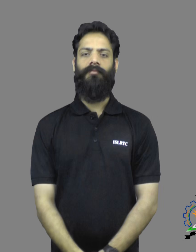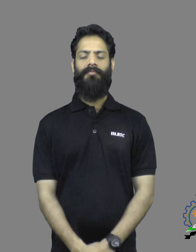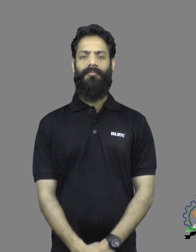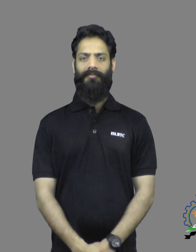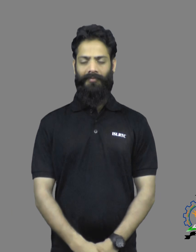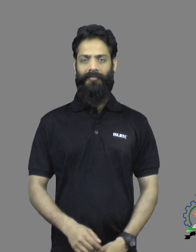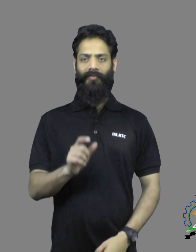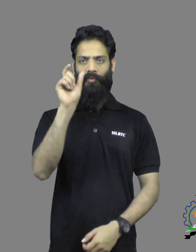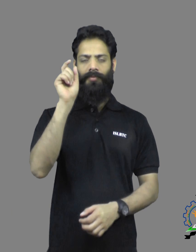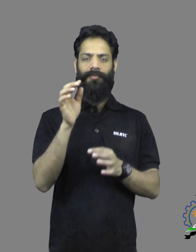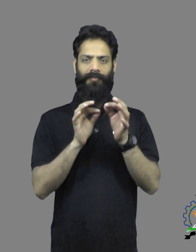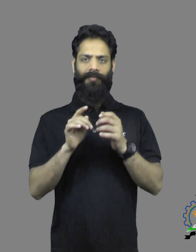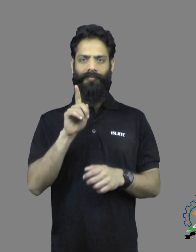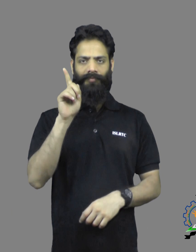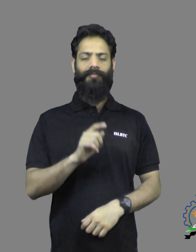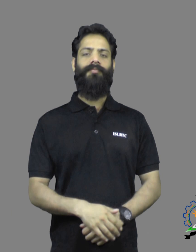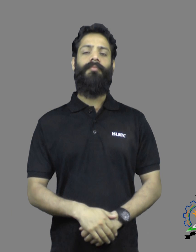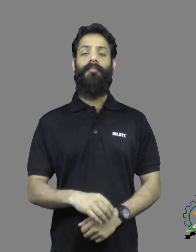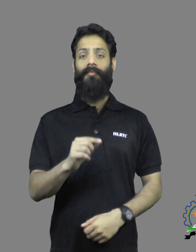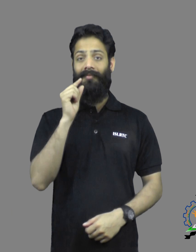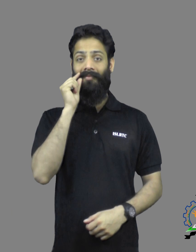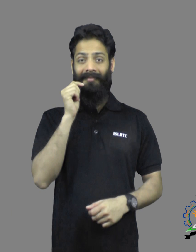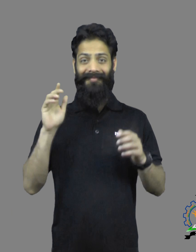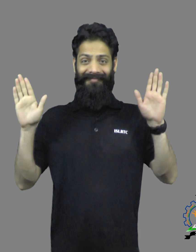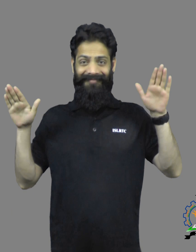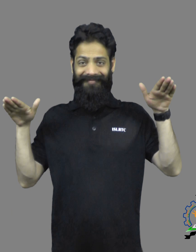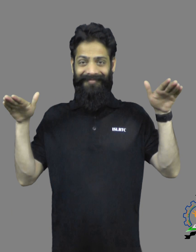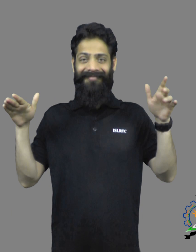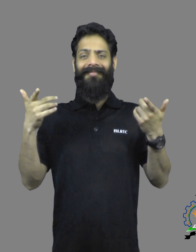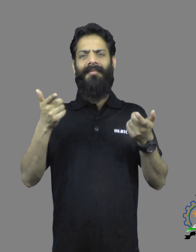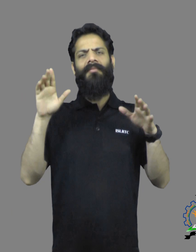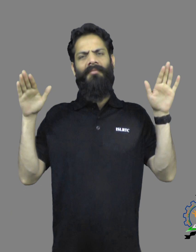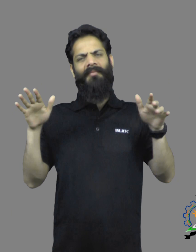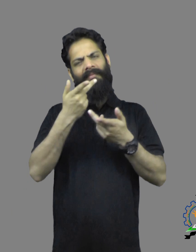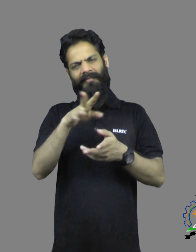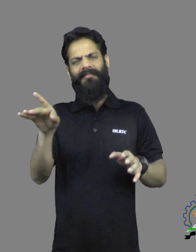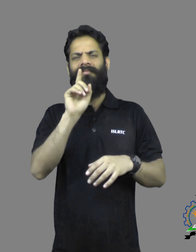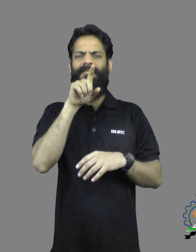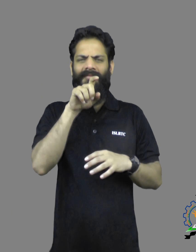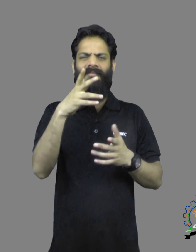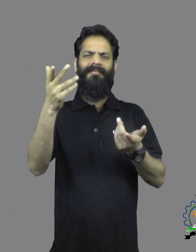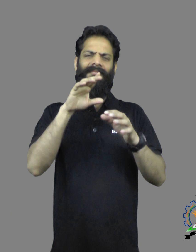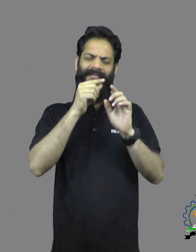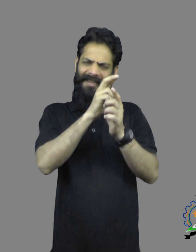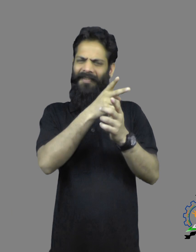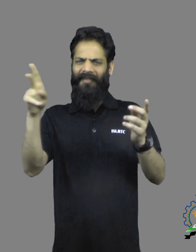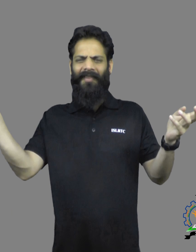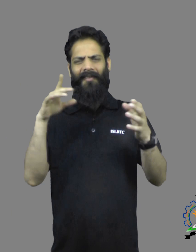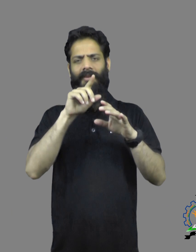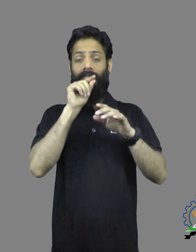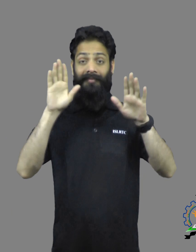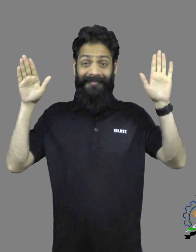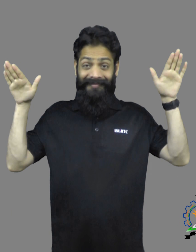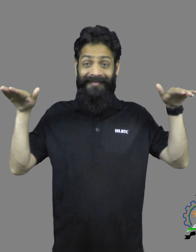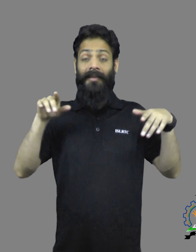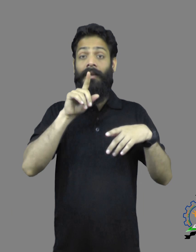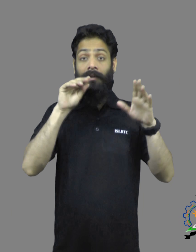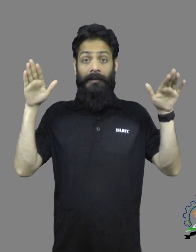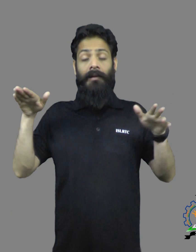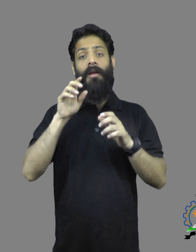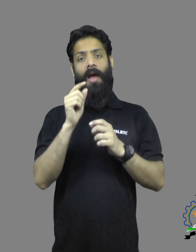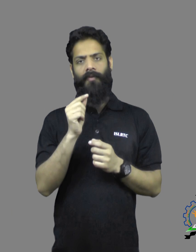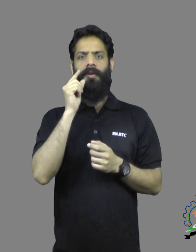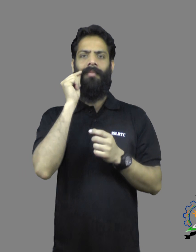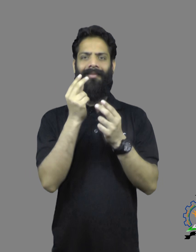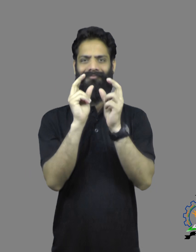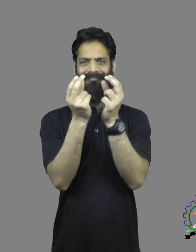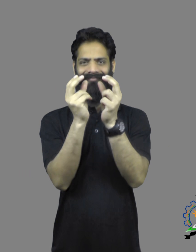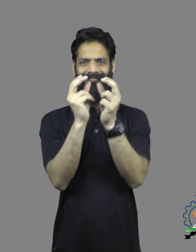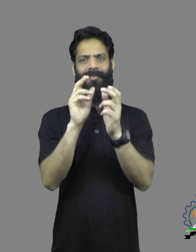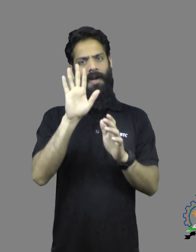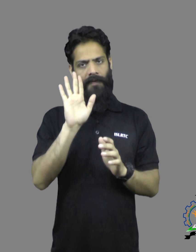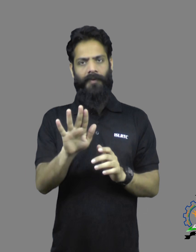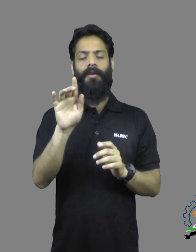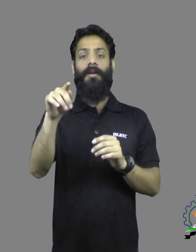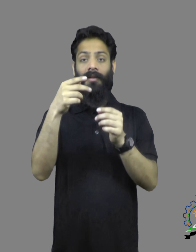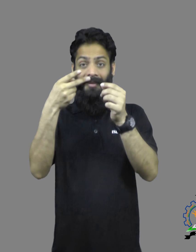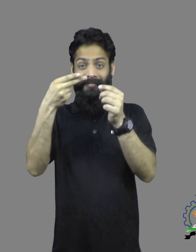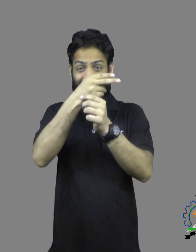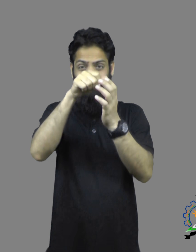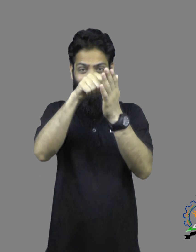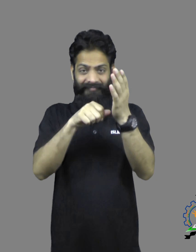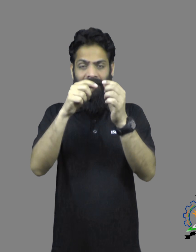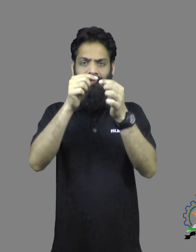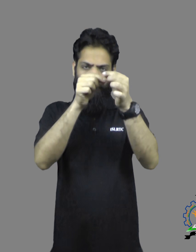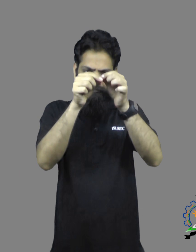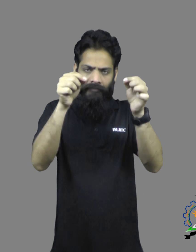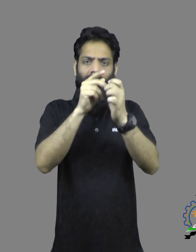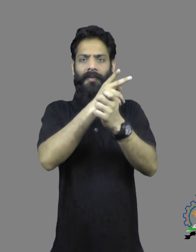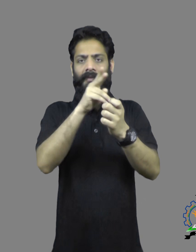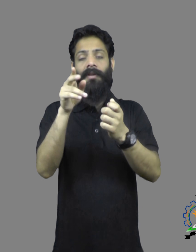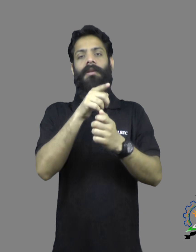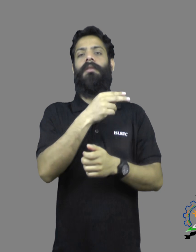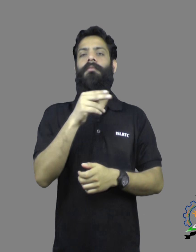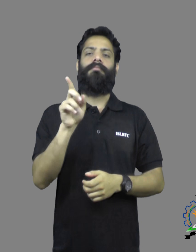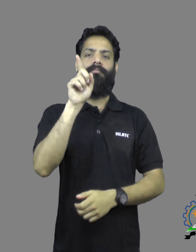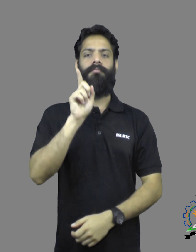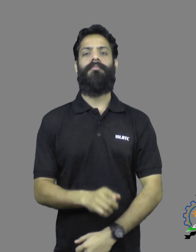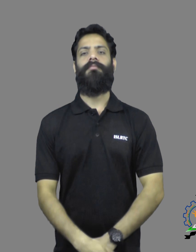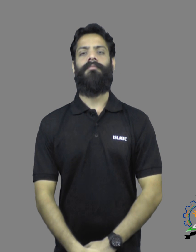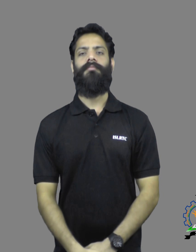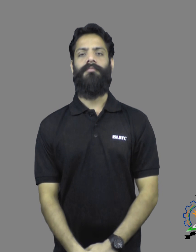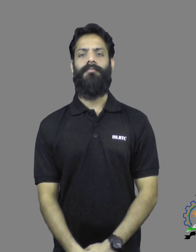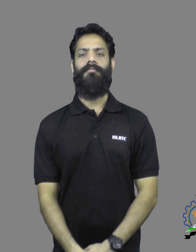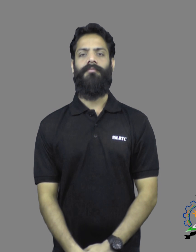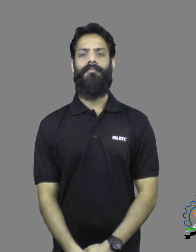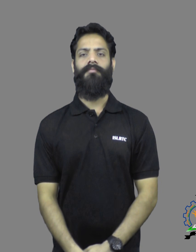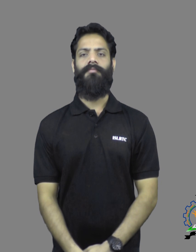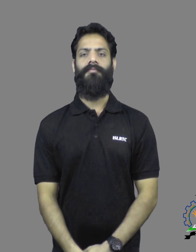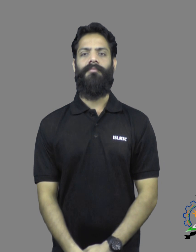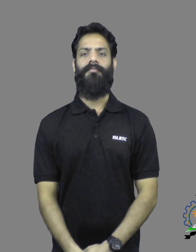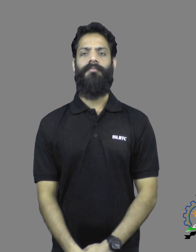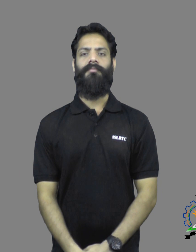Capon